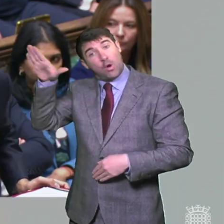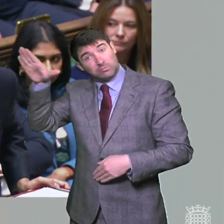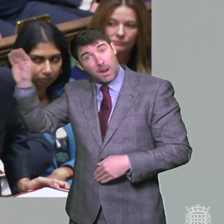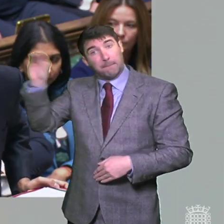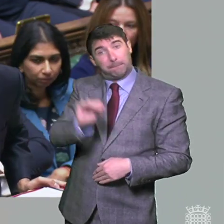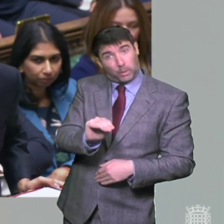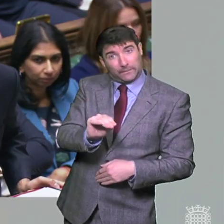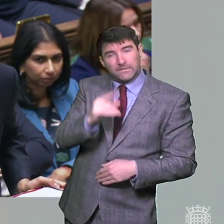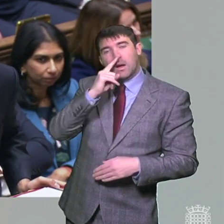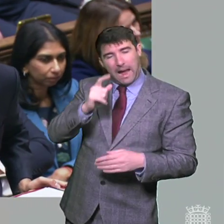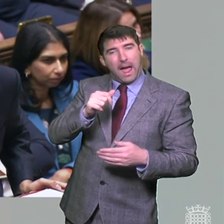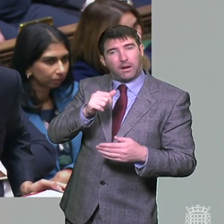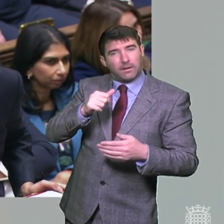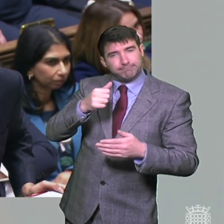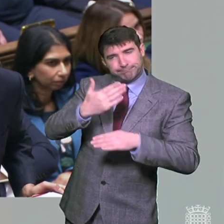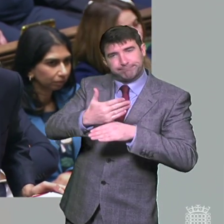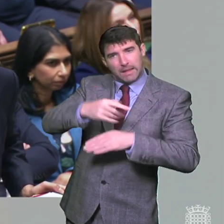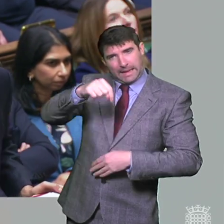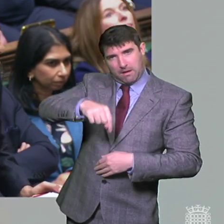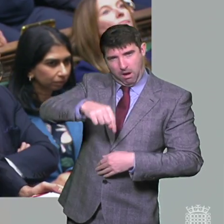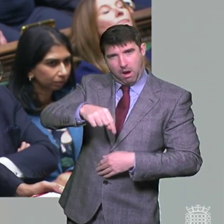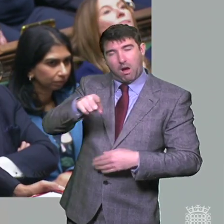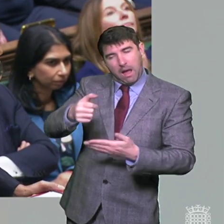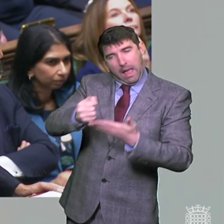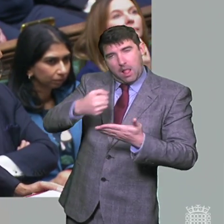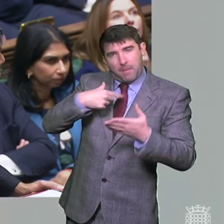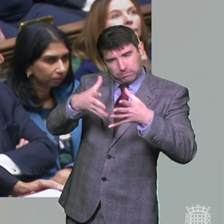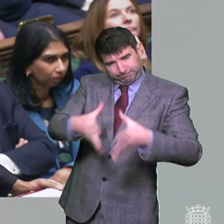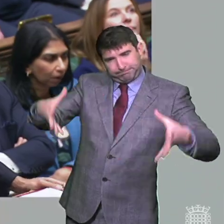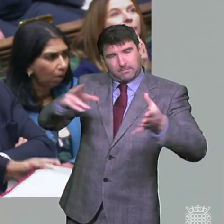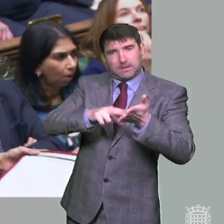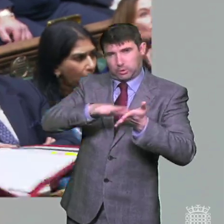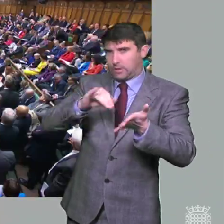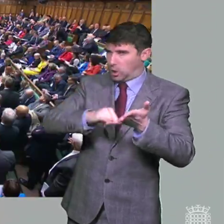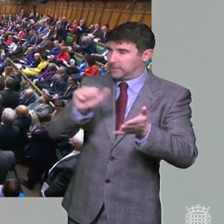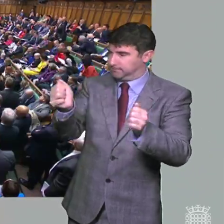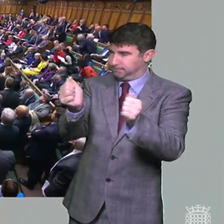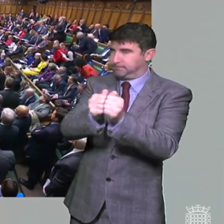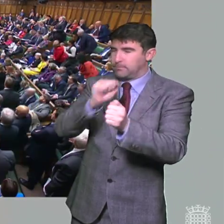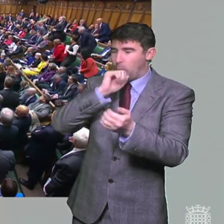That is how we will help deliver a long-term workforce plan for the NHS and ensure that everyone can get the care that they need.